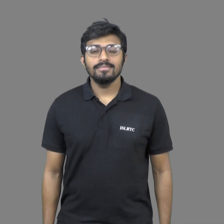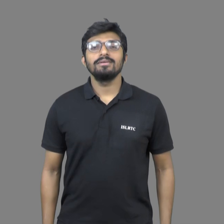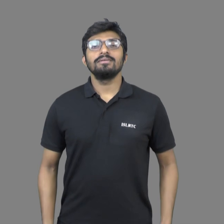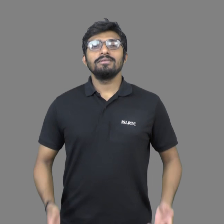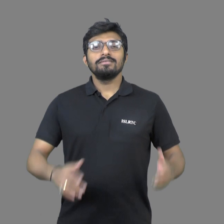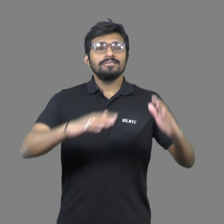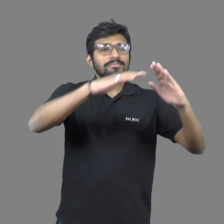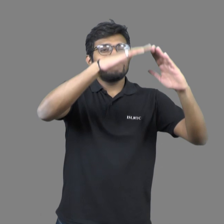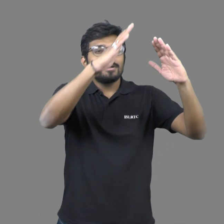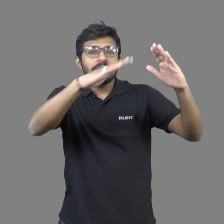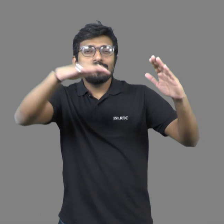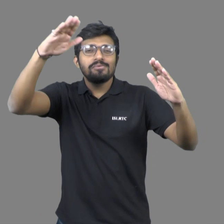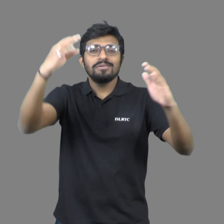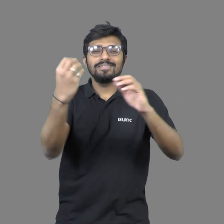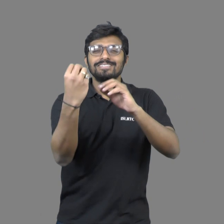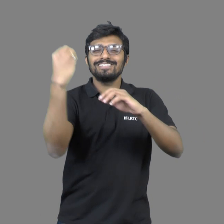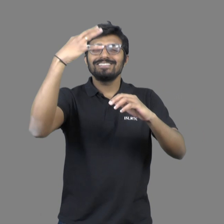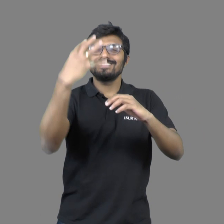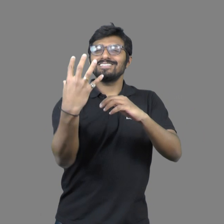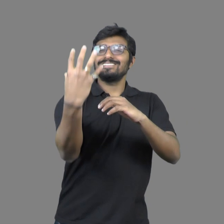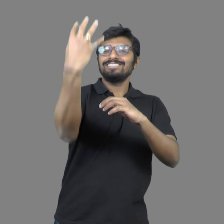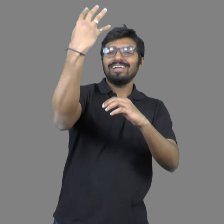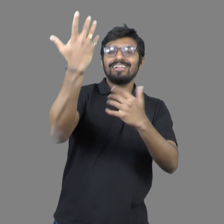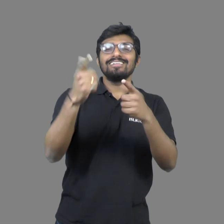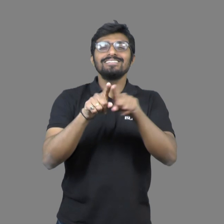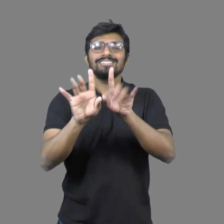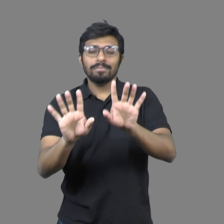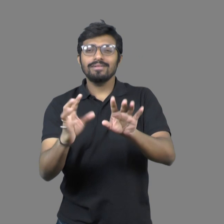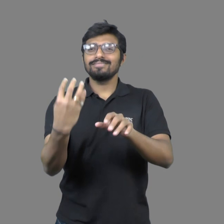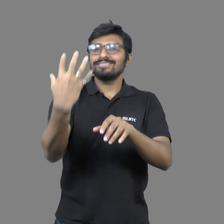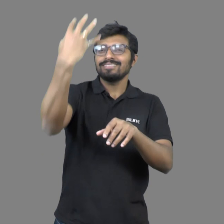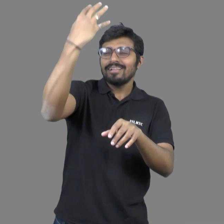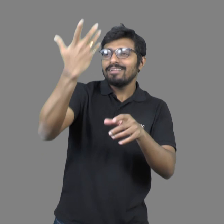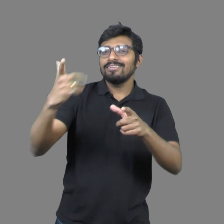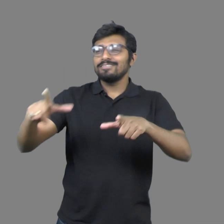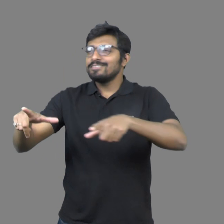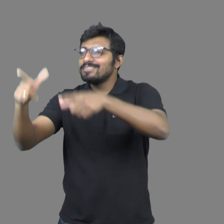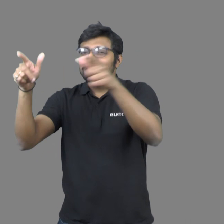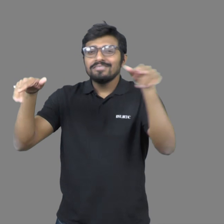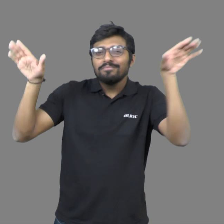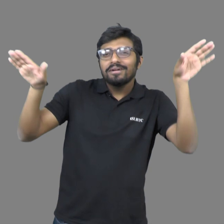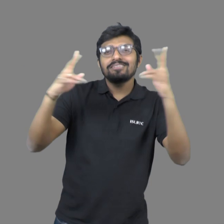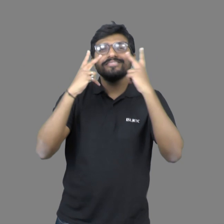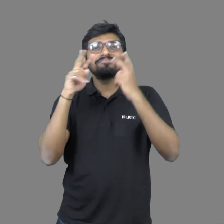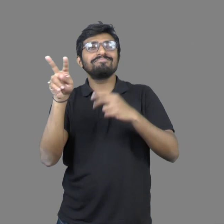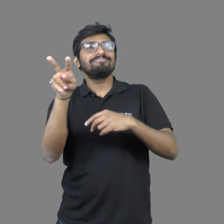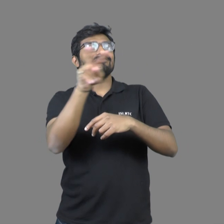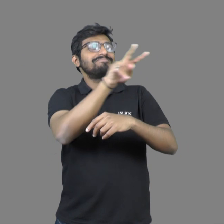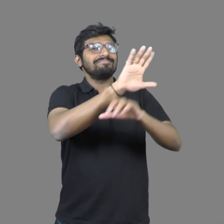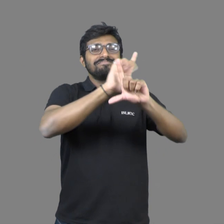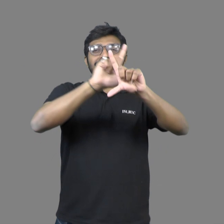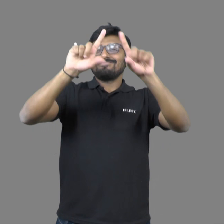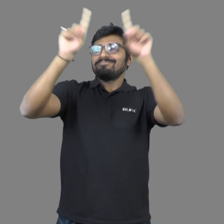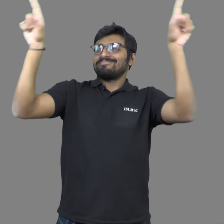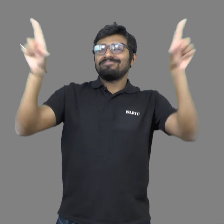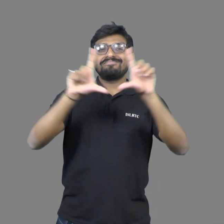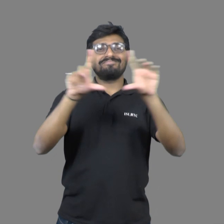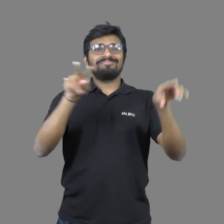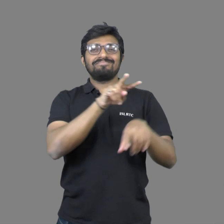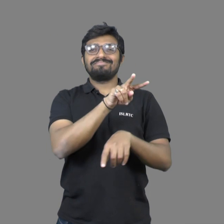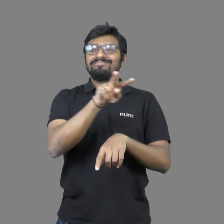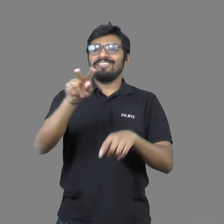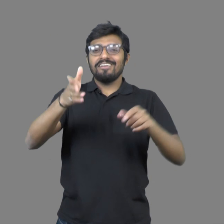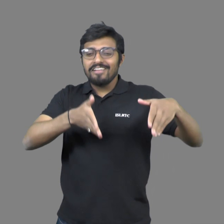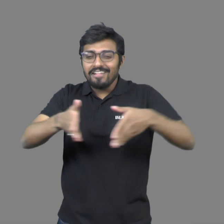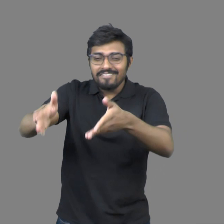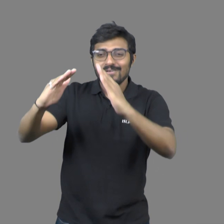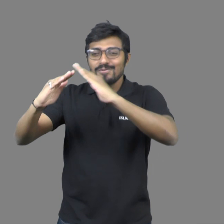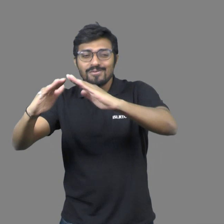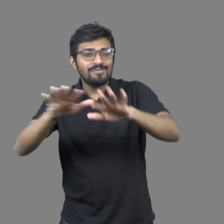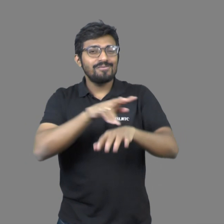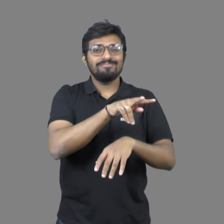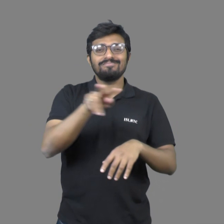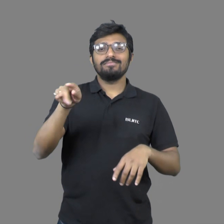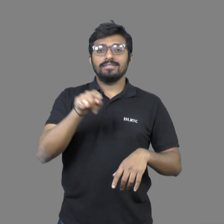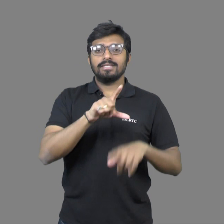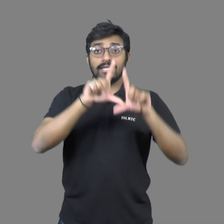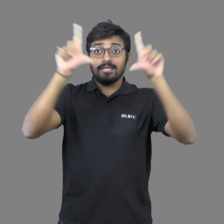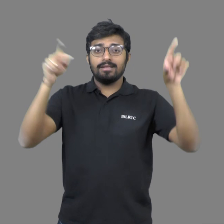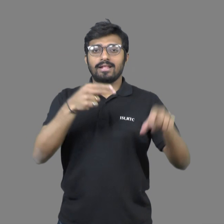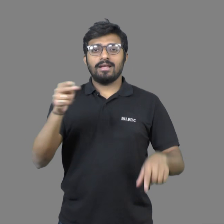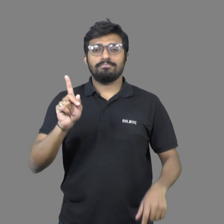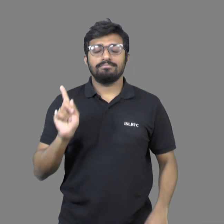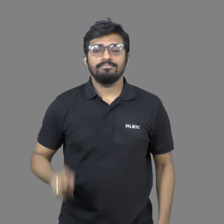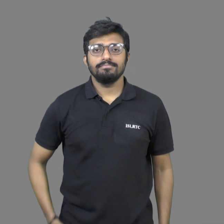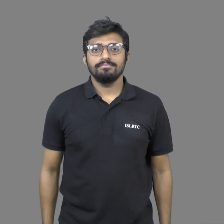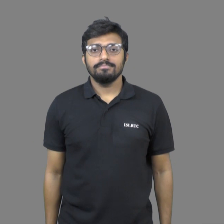Landscape